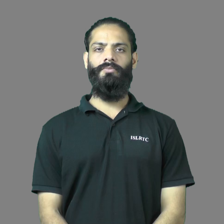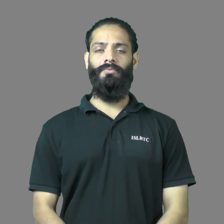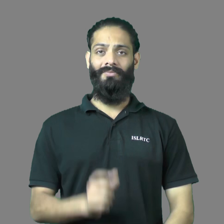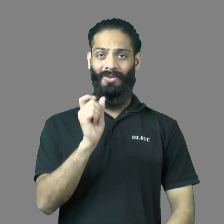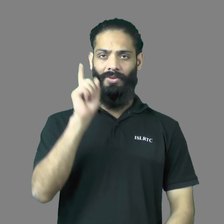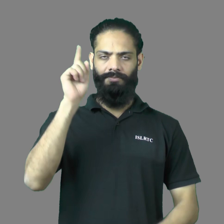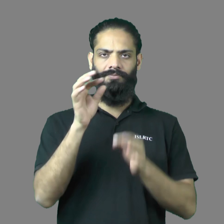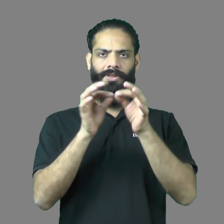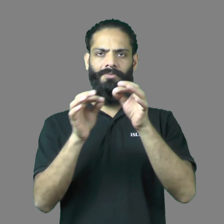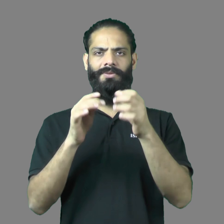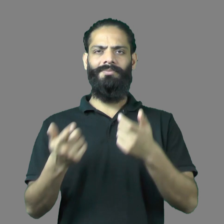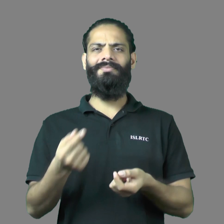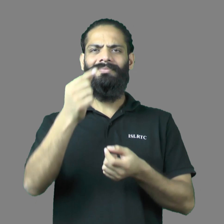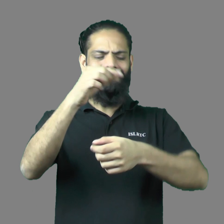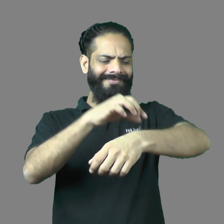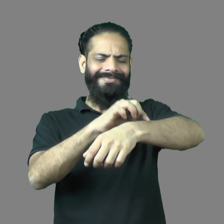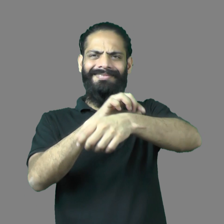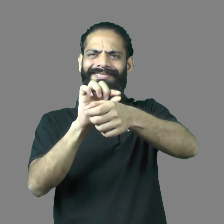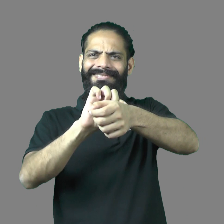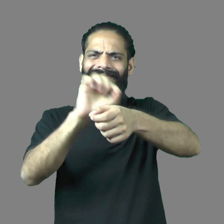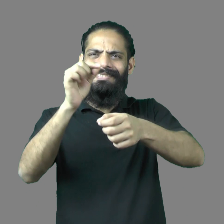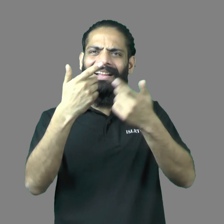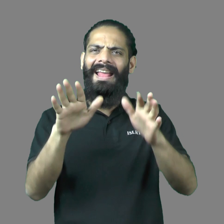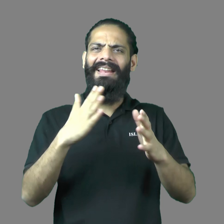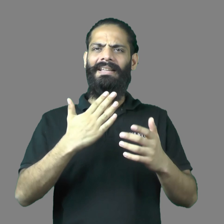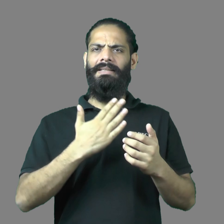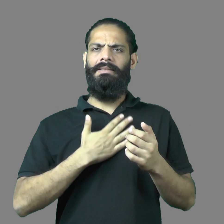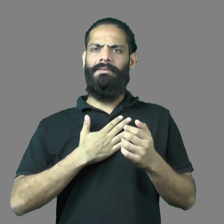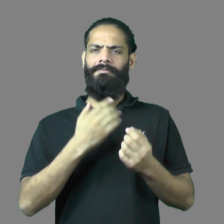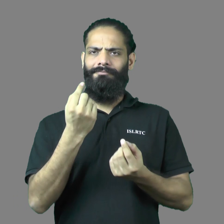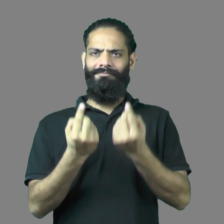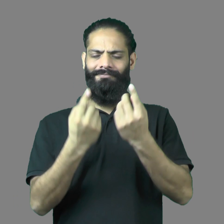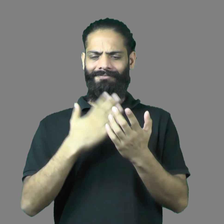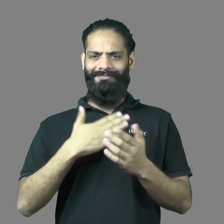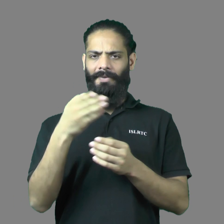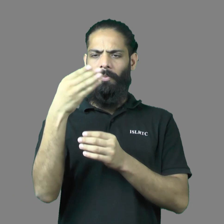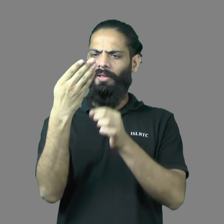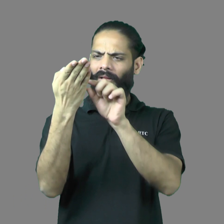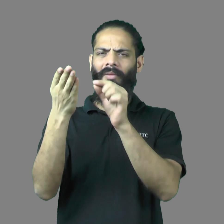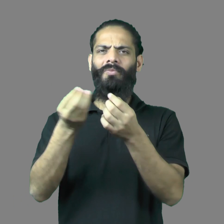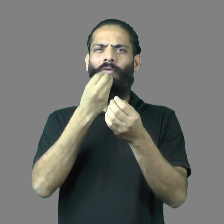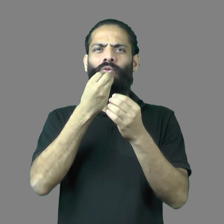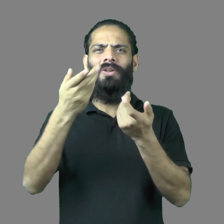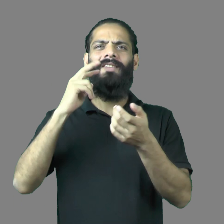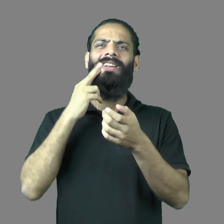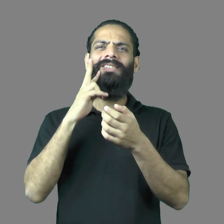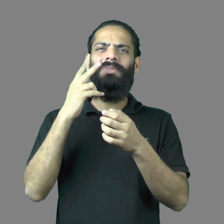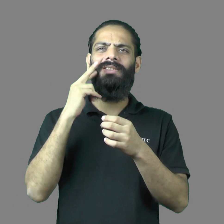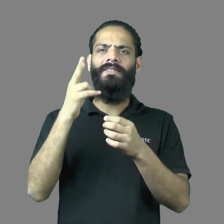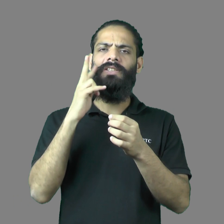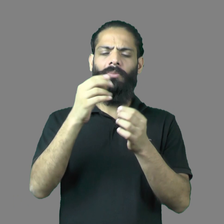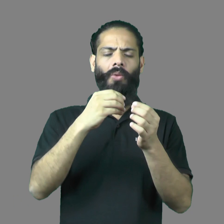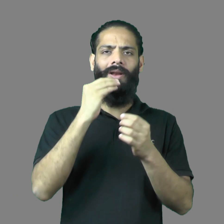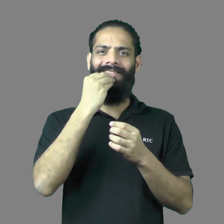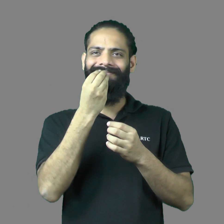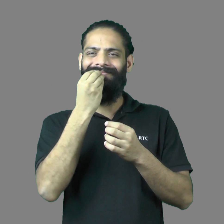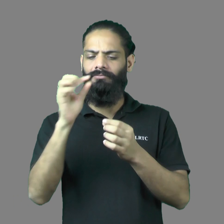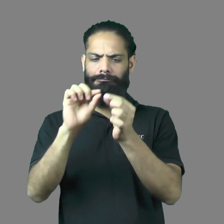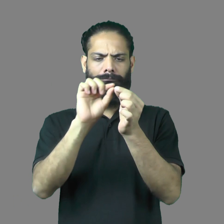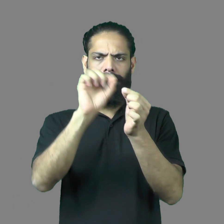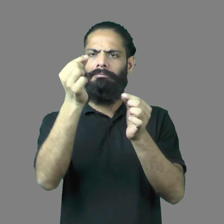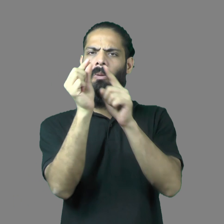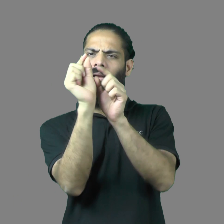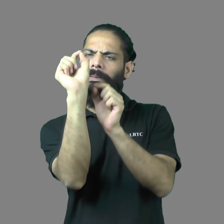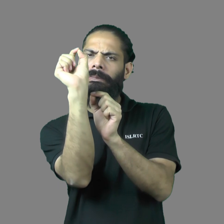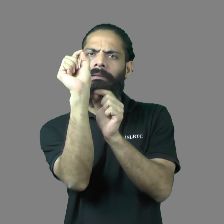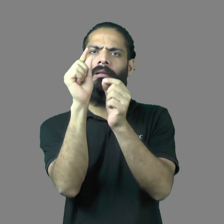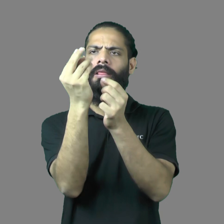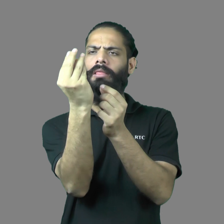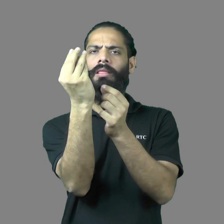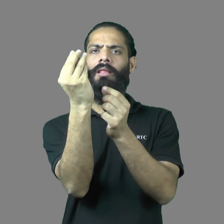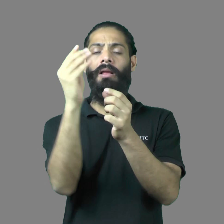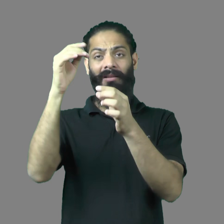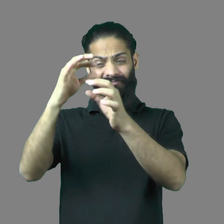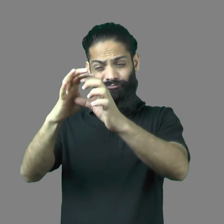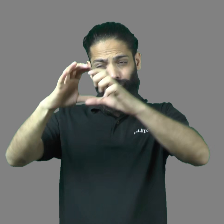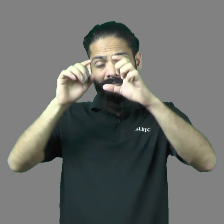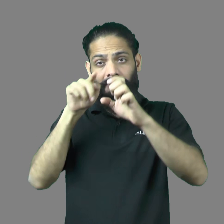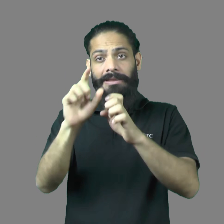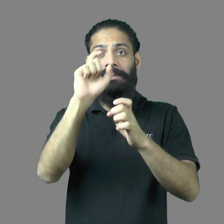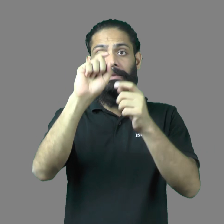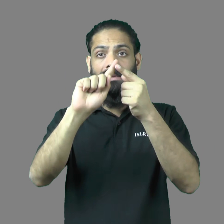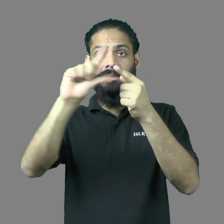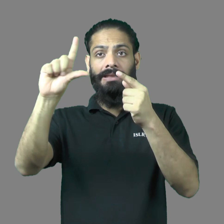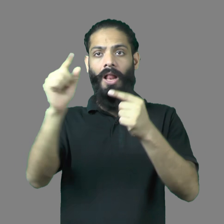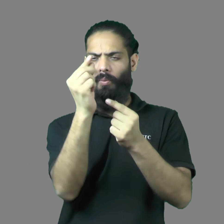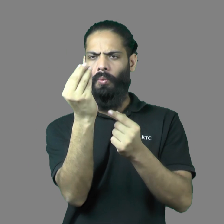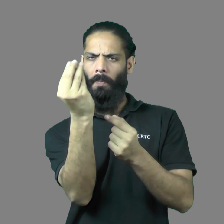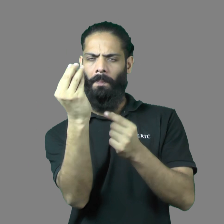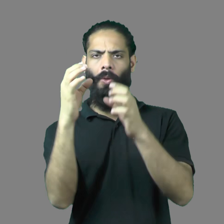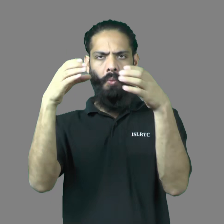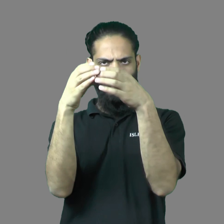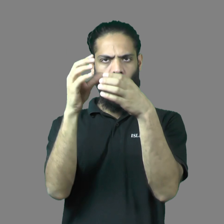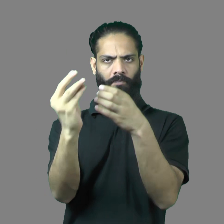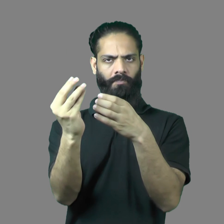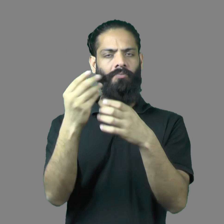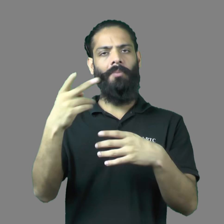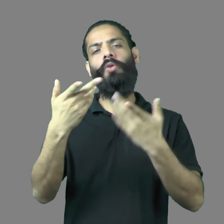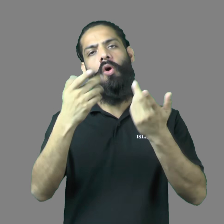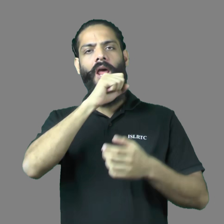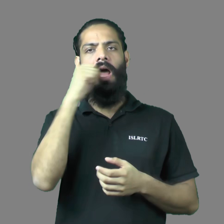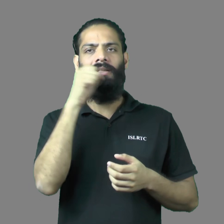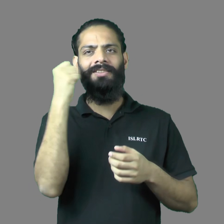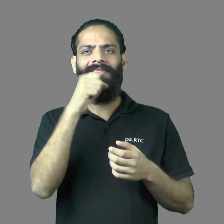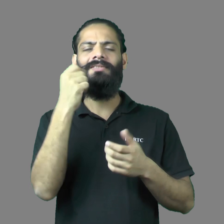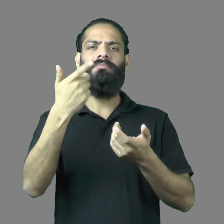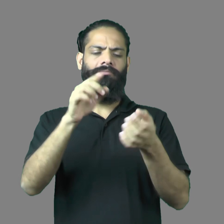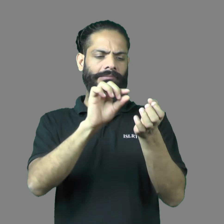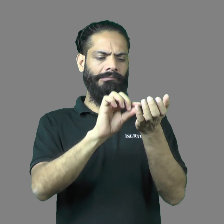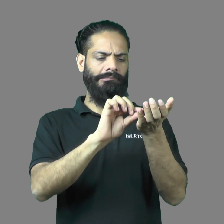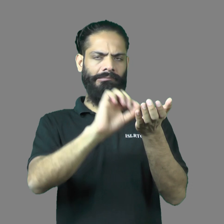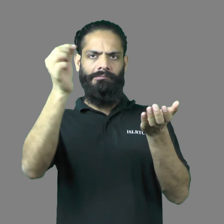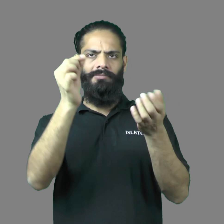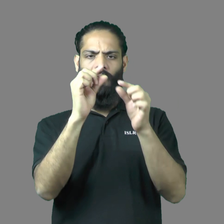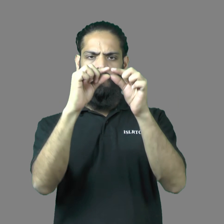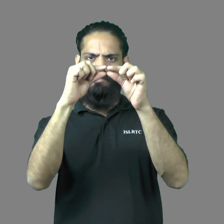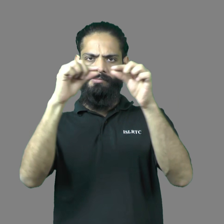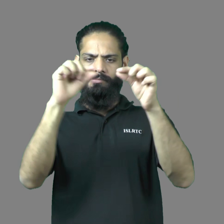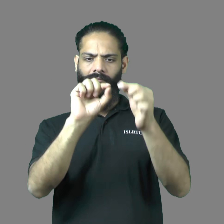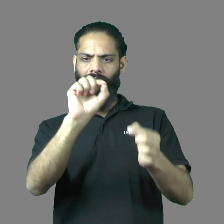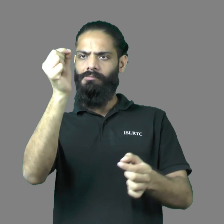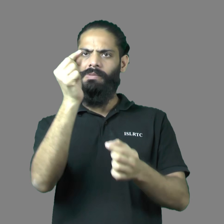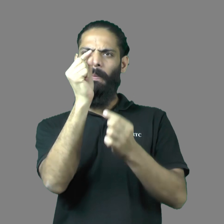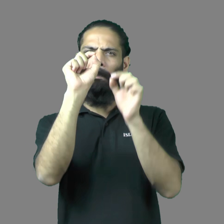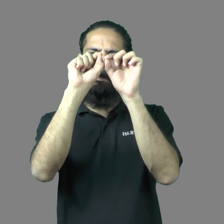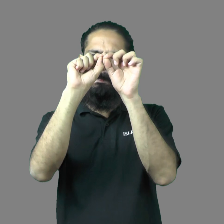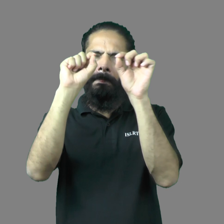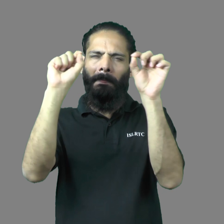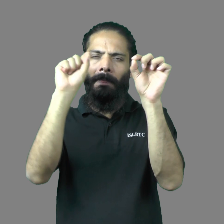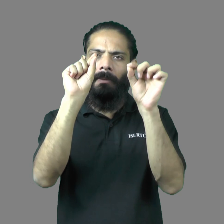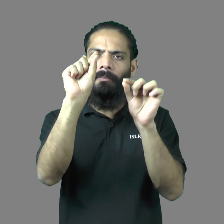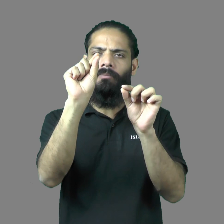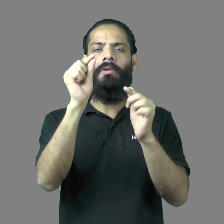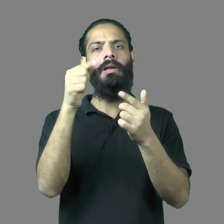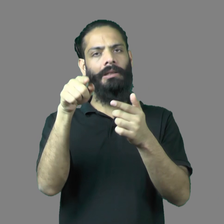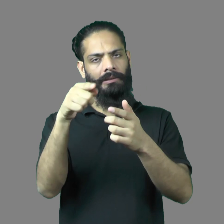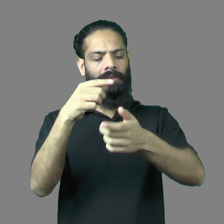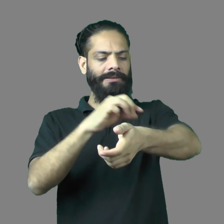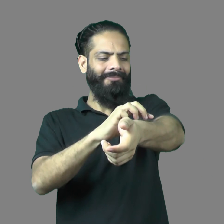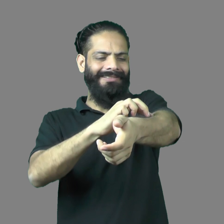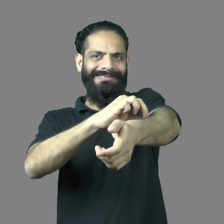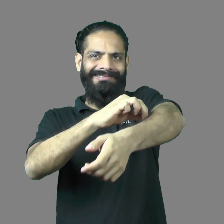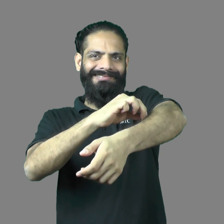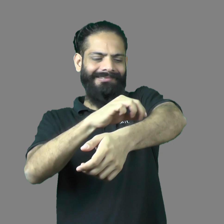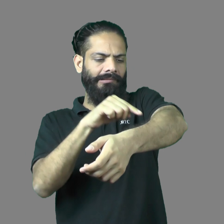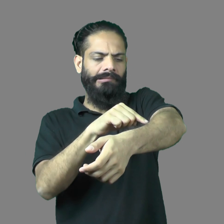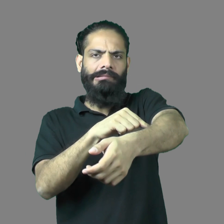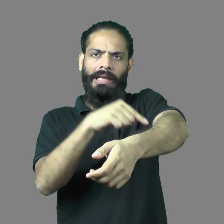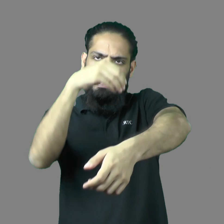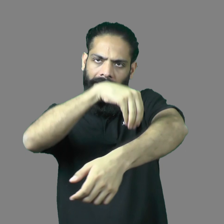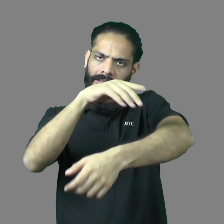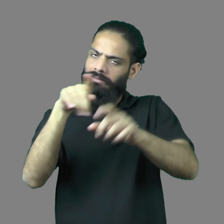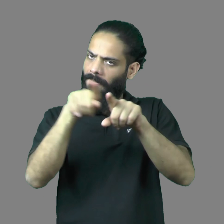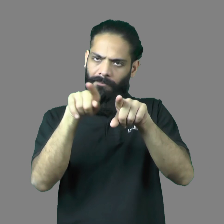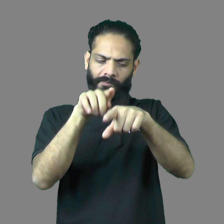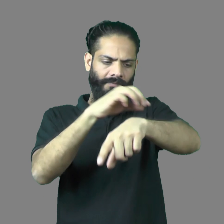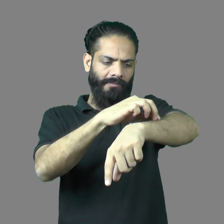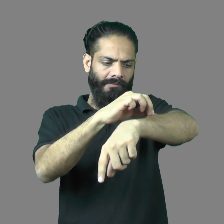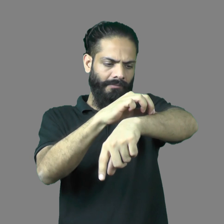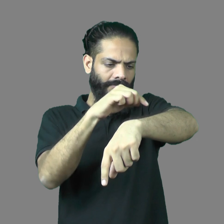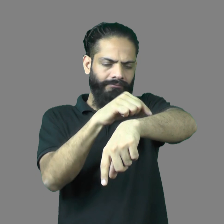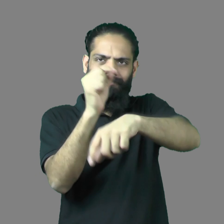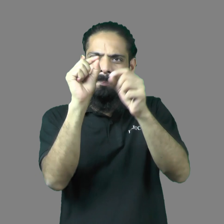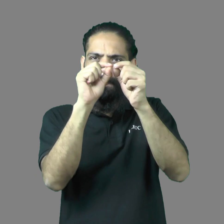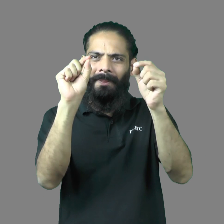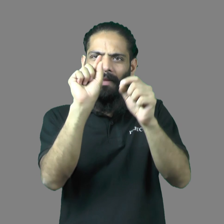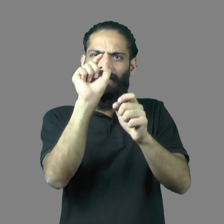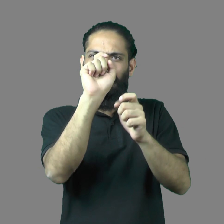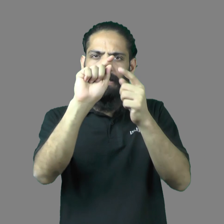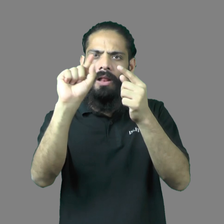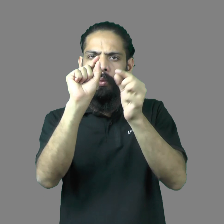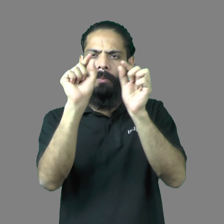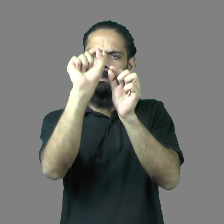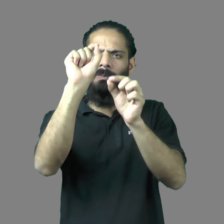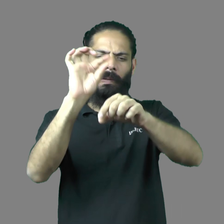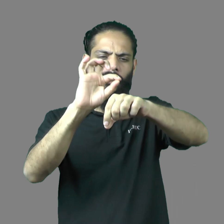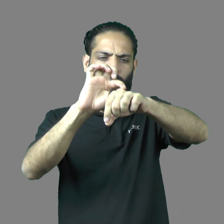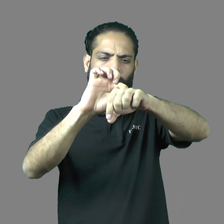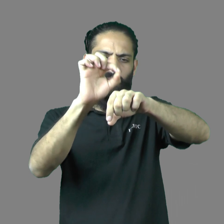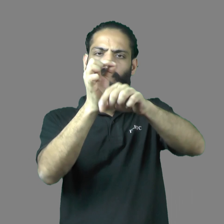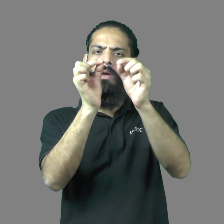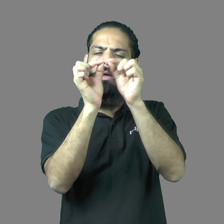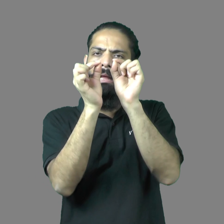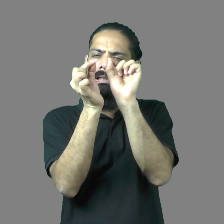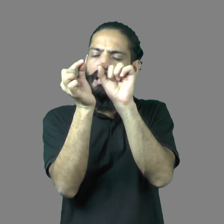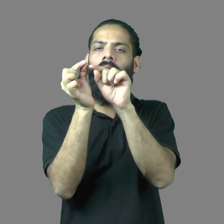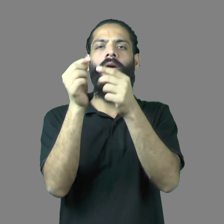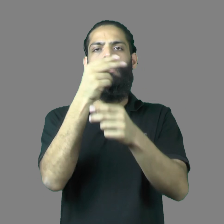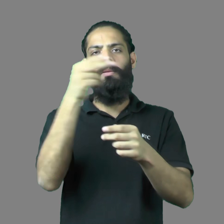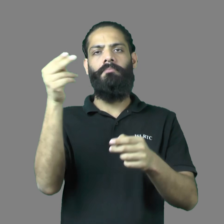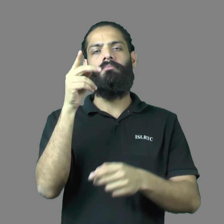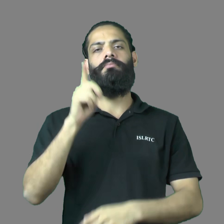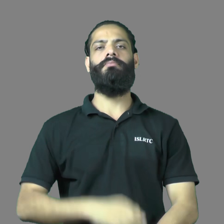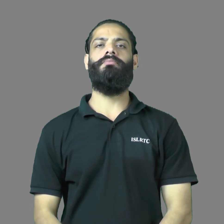Tissues